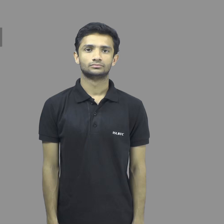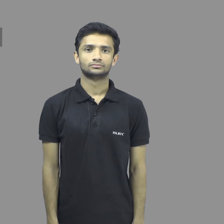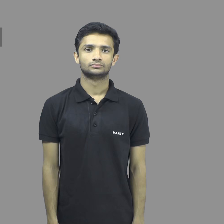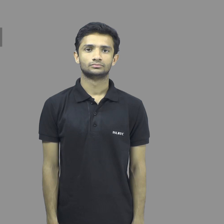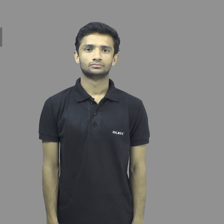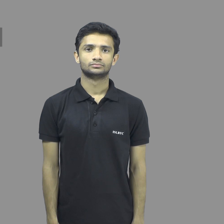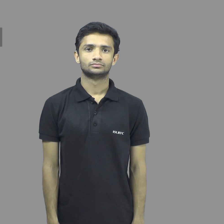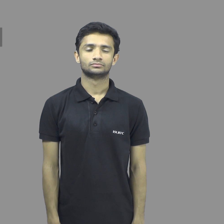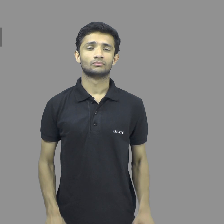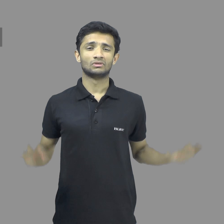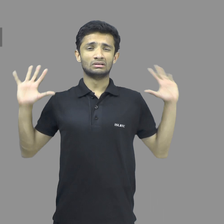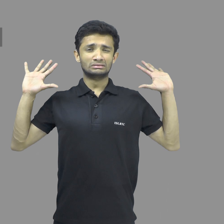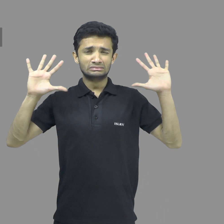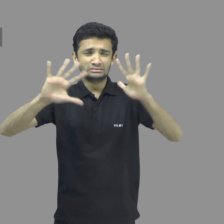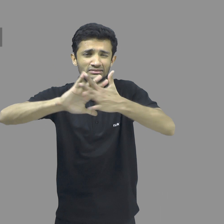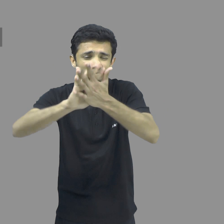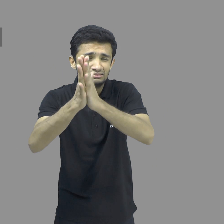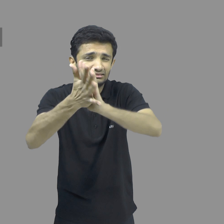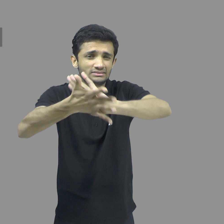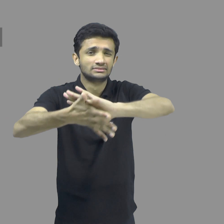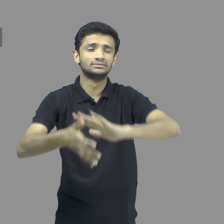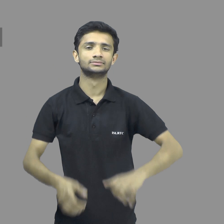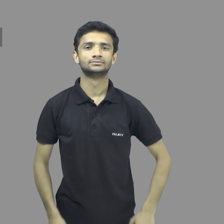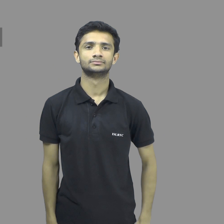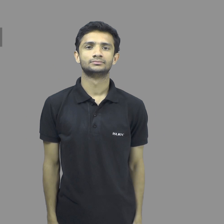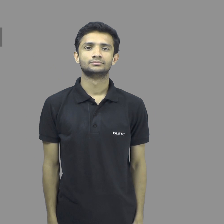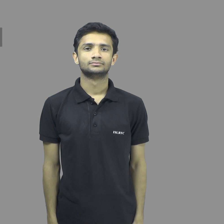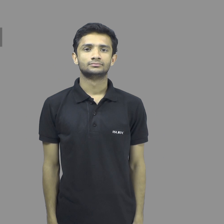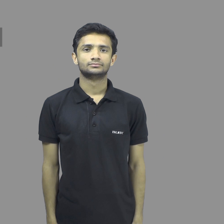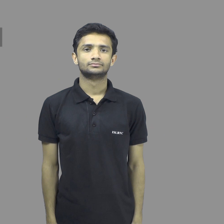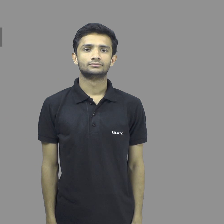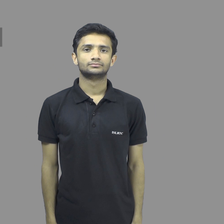Crowd Horde Mass Throng